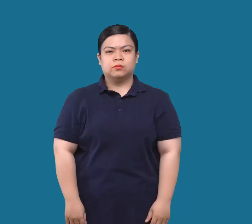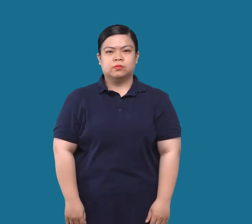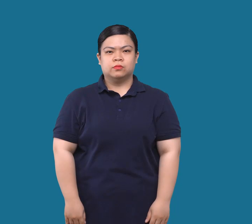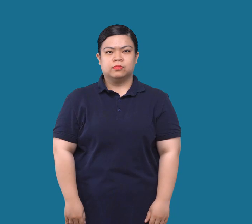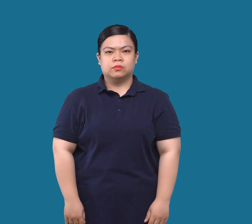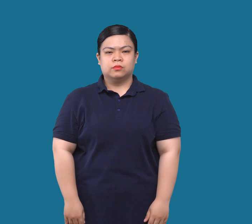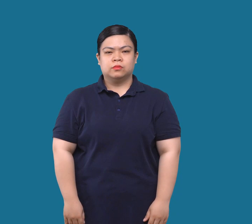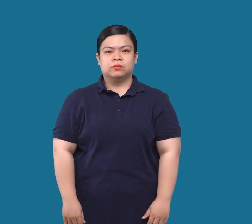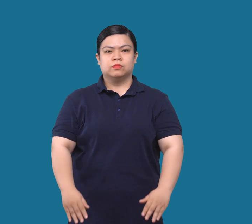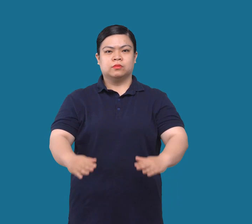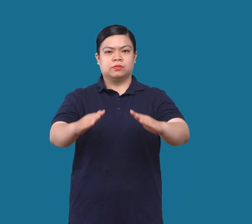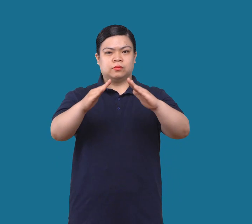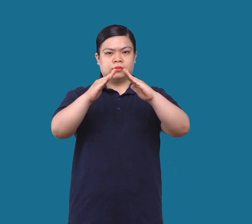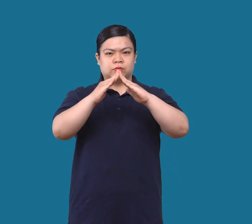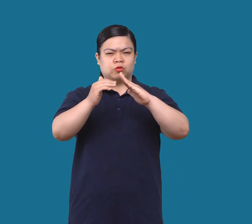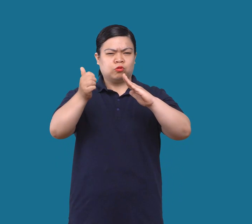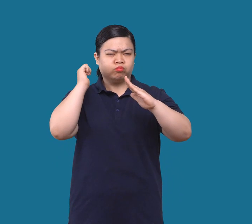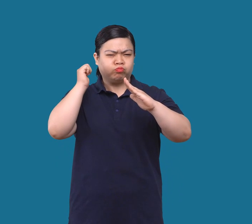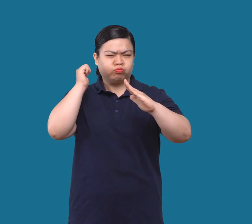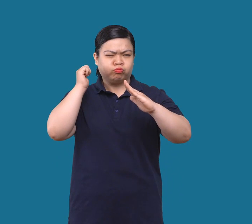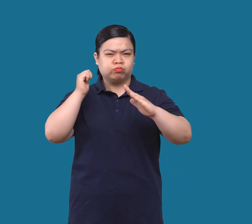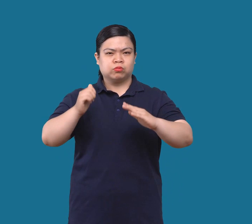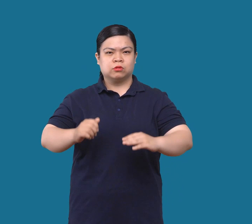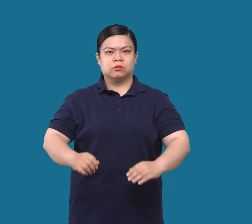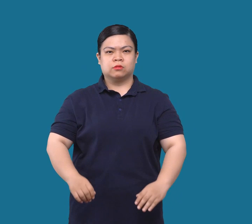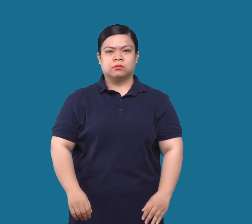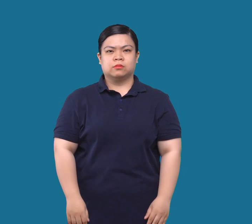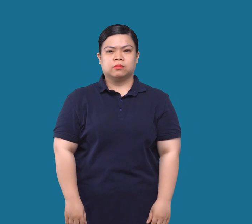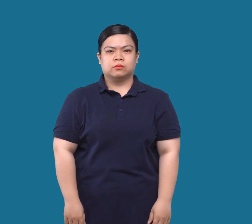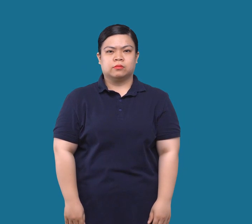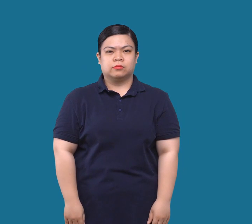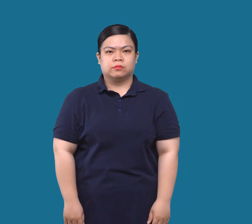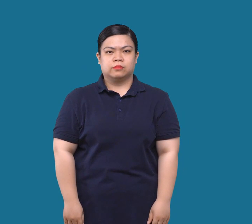phố cổ